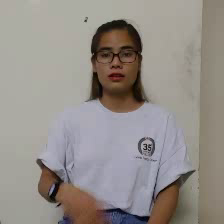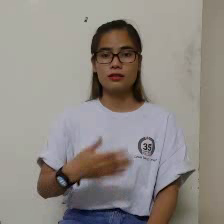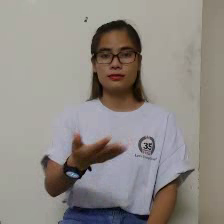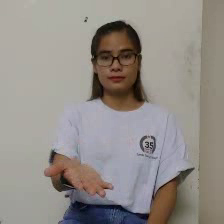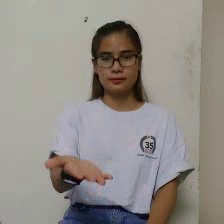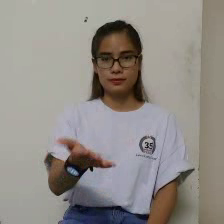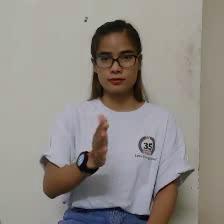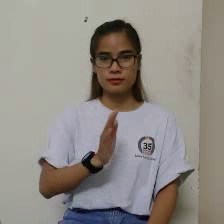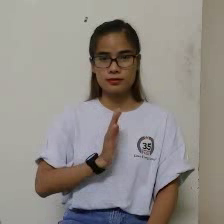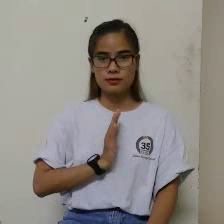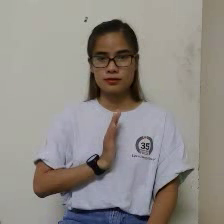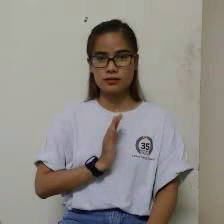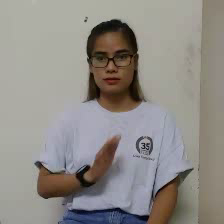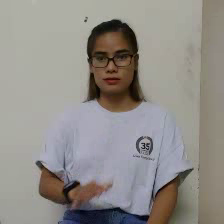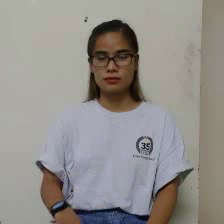Xin phép